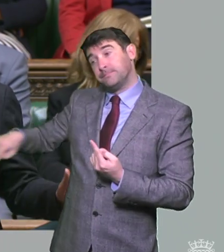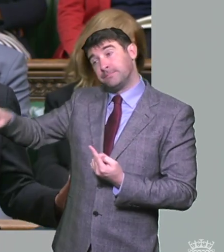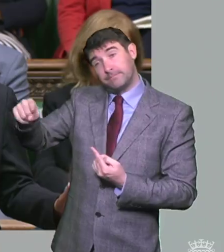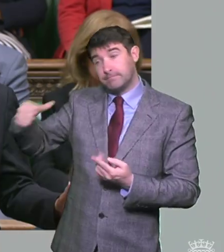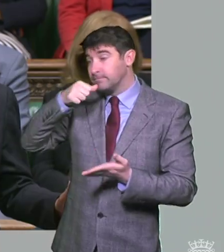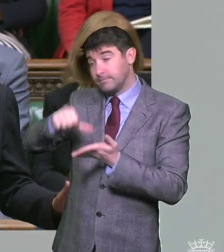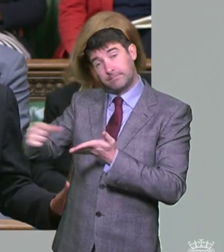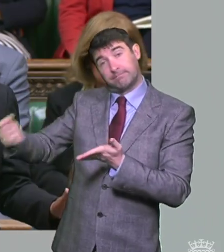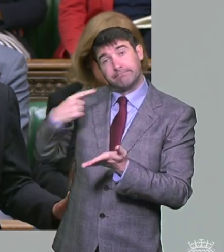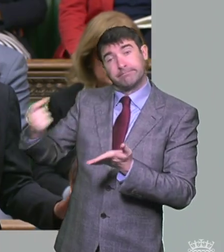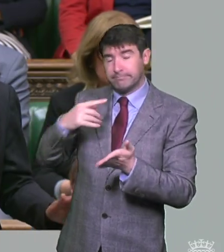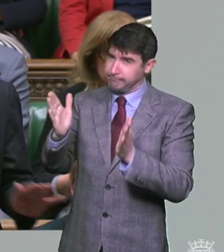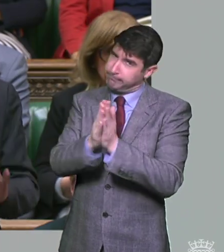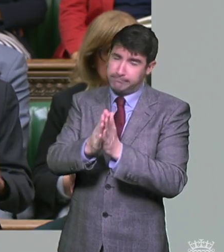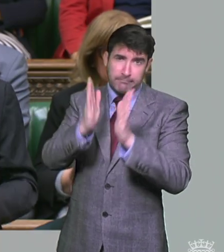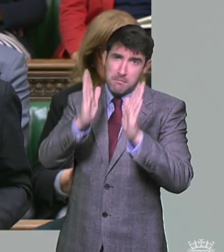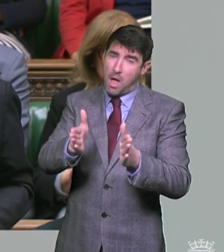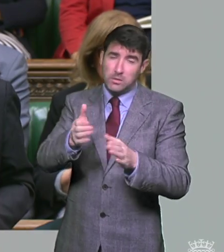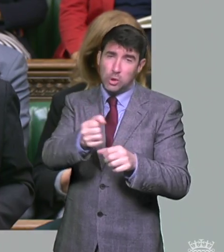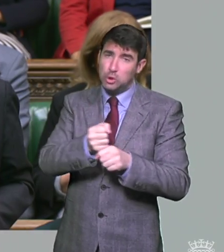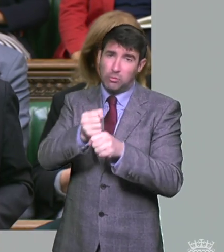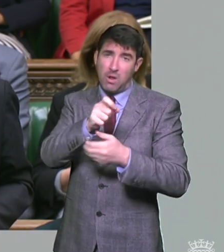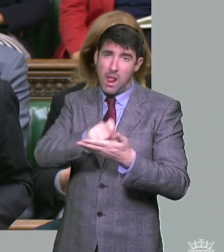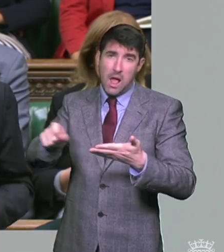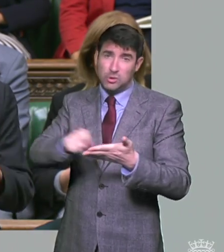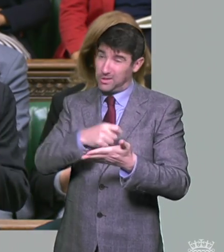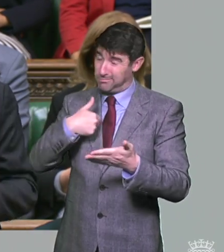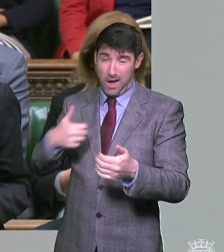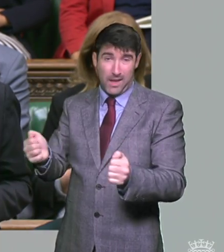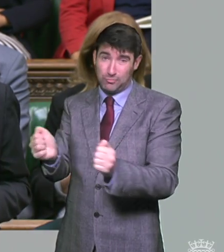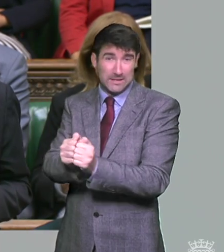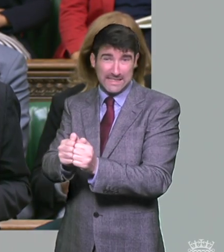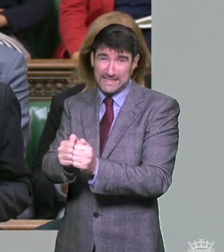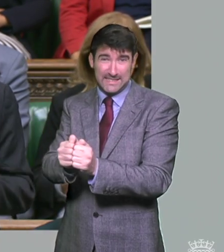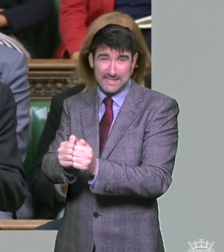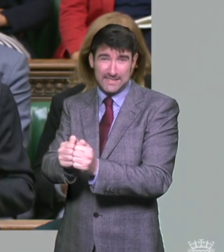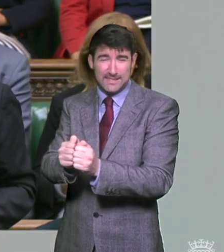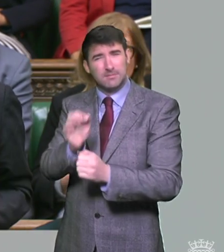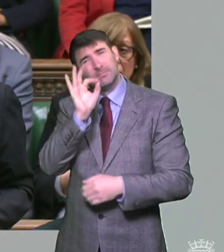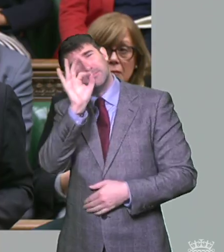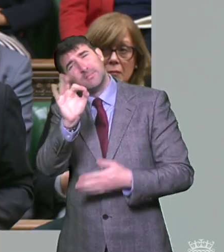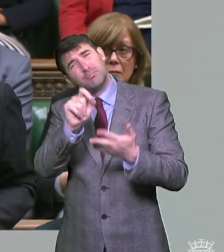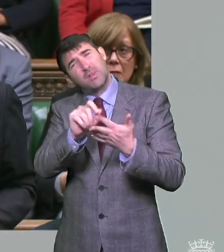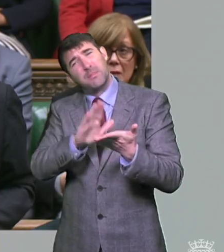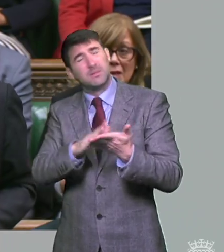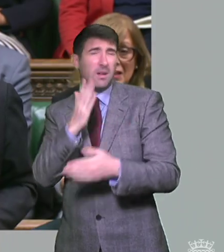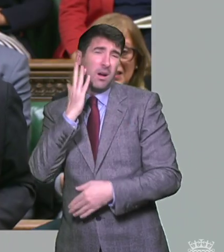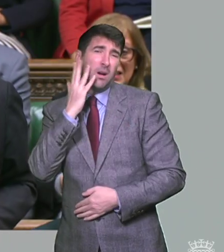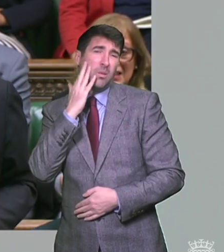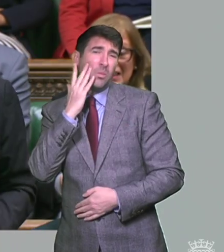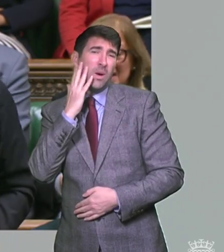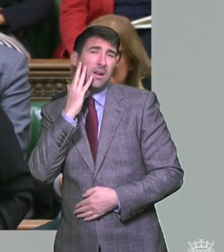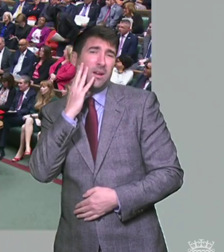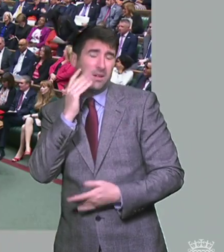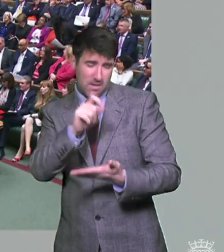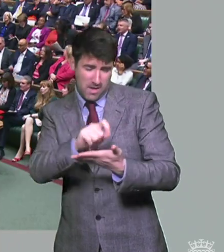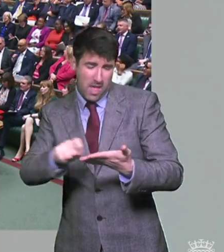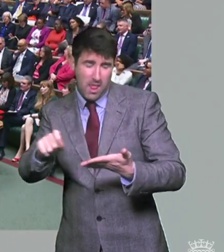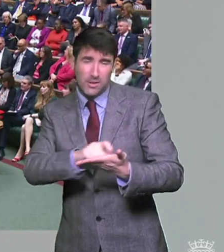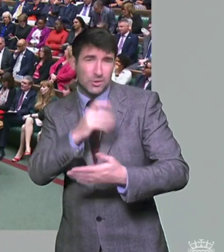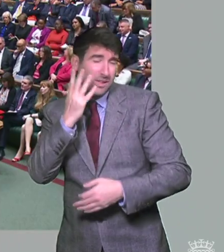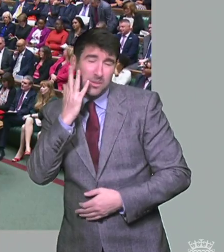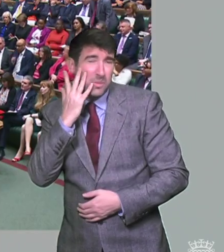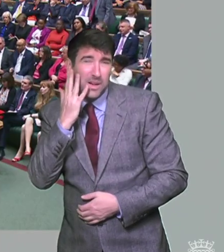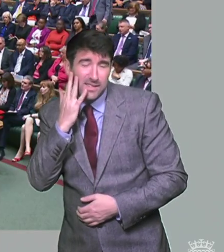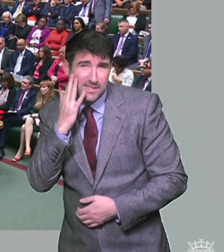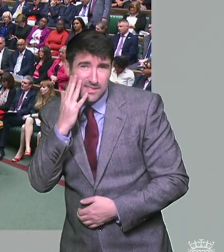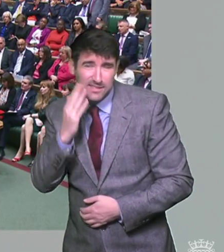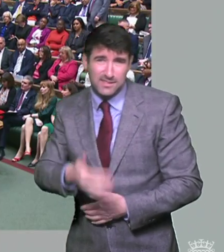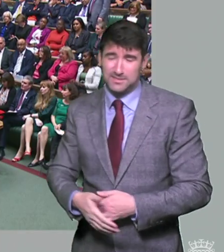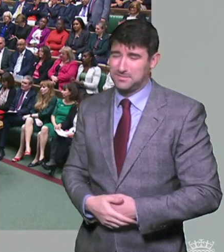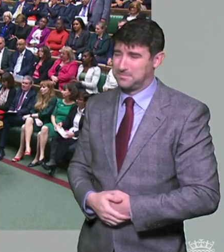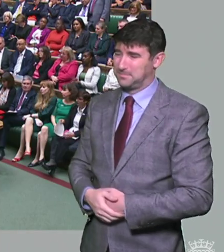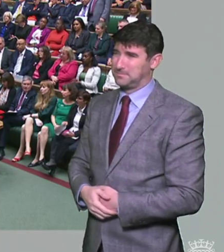I absolutely agree with them. Can the Prime Minister tell me and my constituents when there will be a general election?